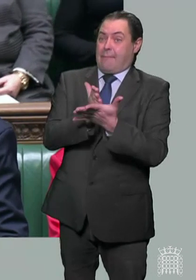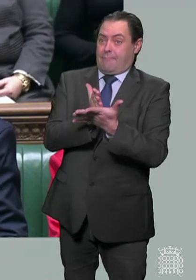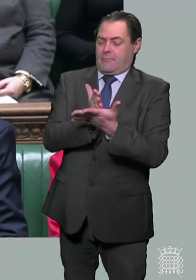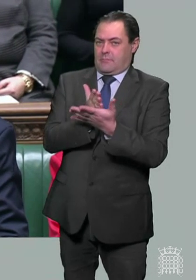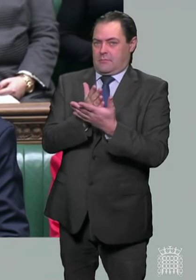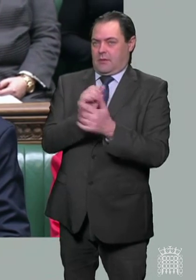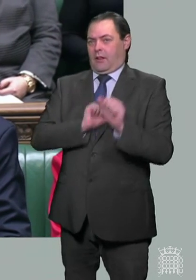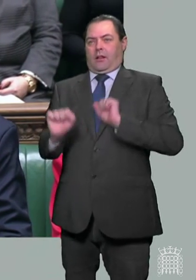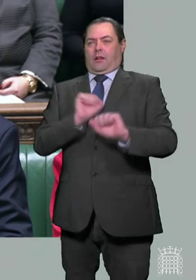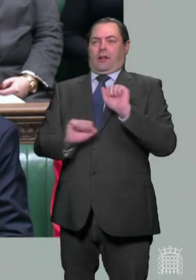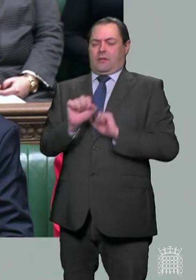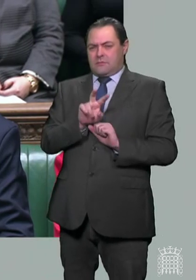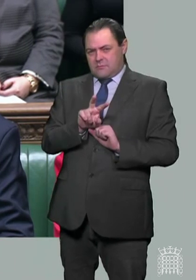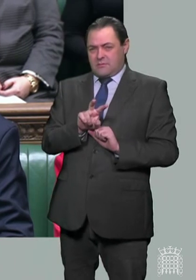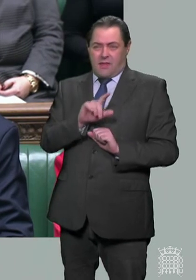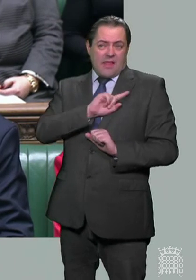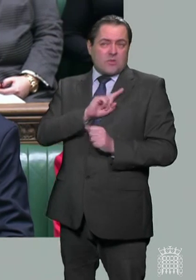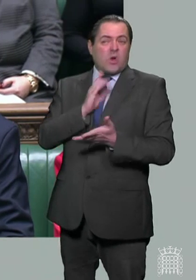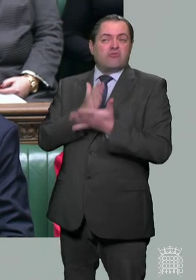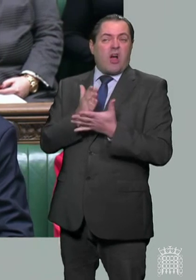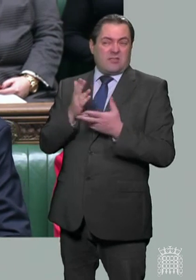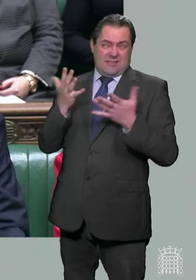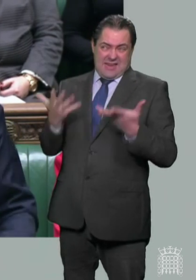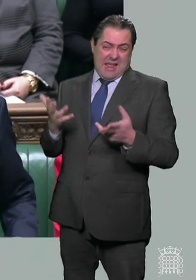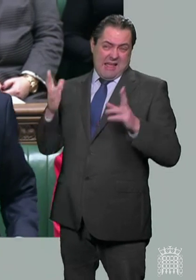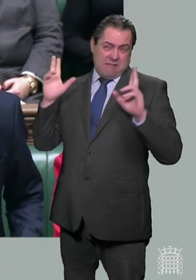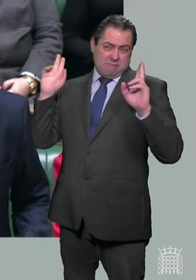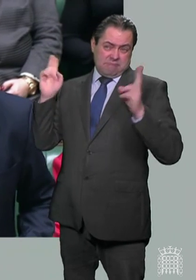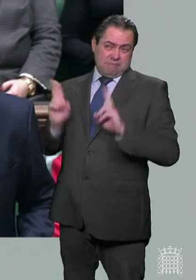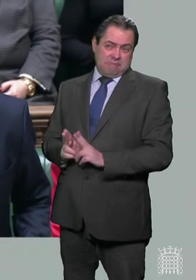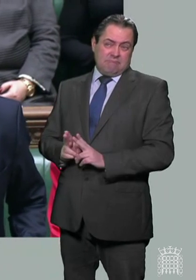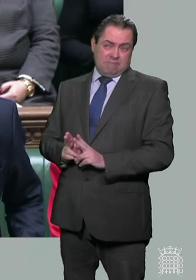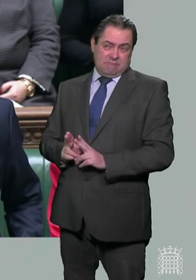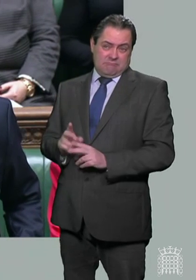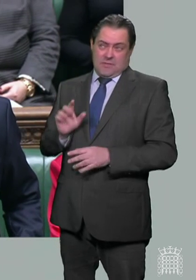No wonder trust in the Prime Minister is at an all-time low.